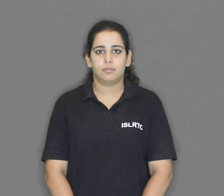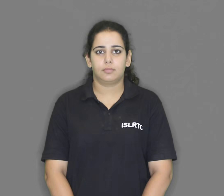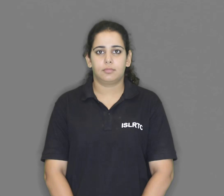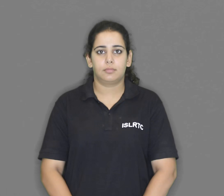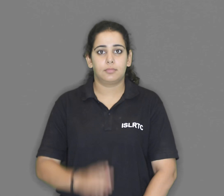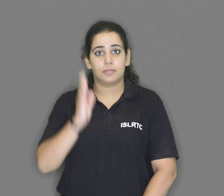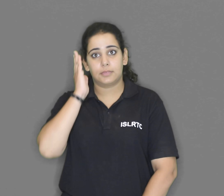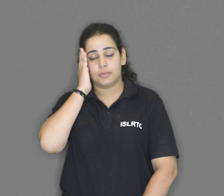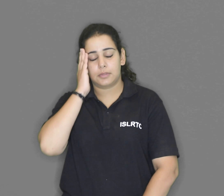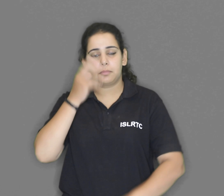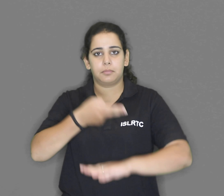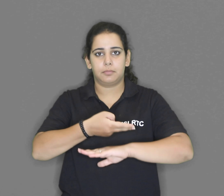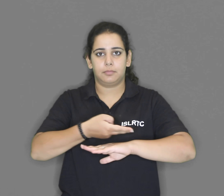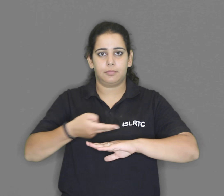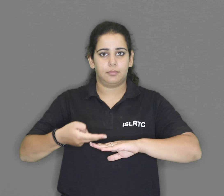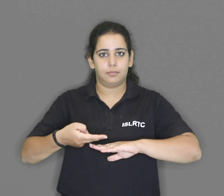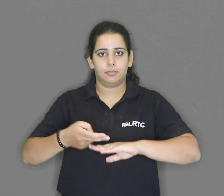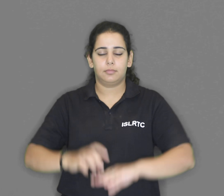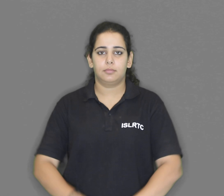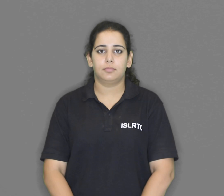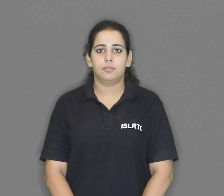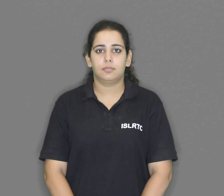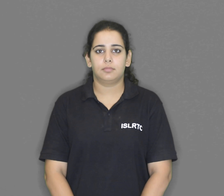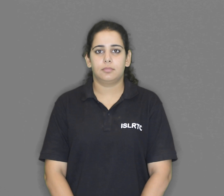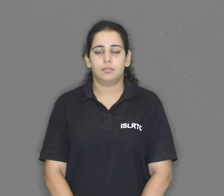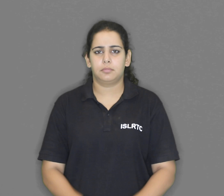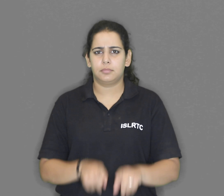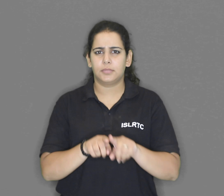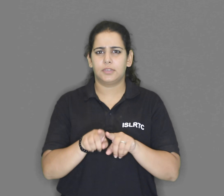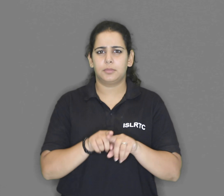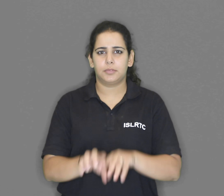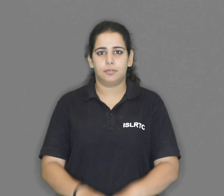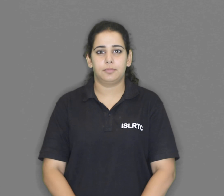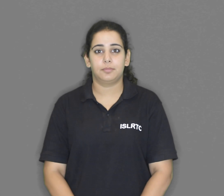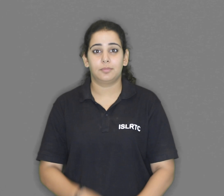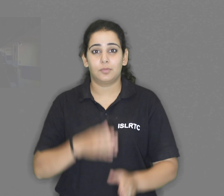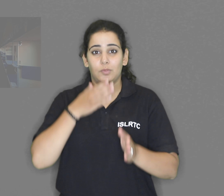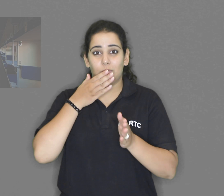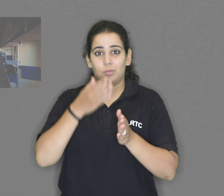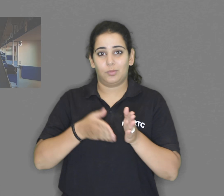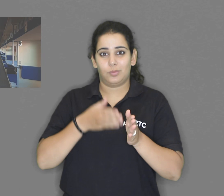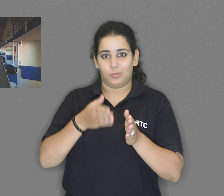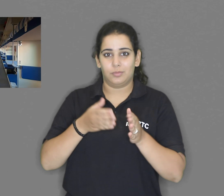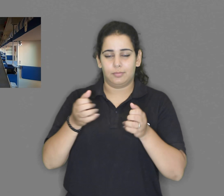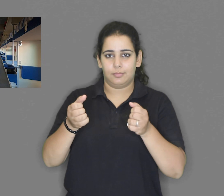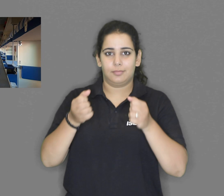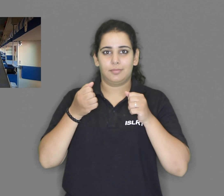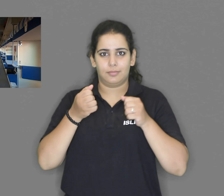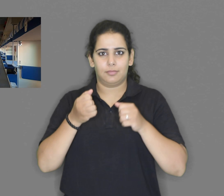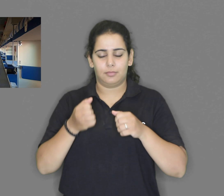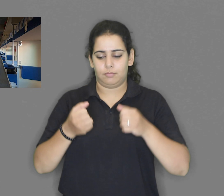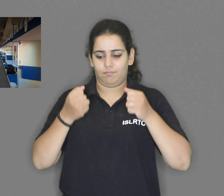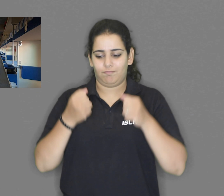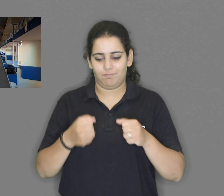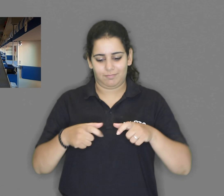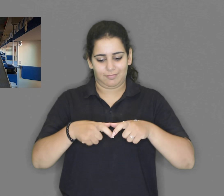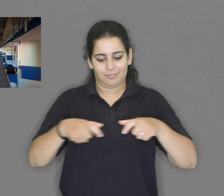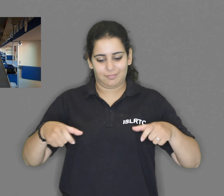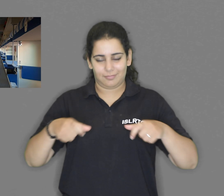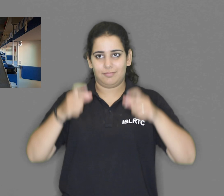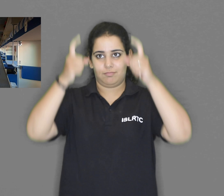Sleeper a train carrying sleeping cars